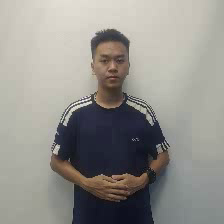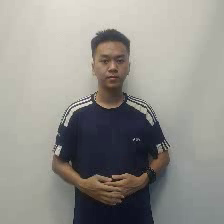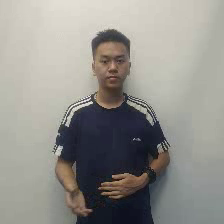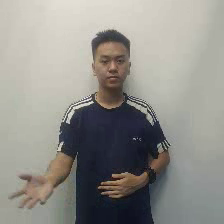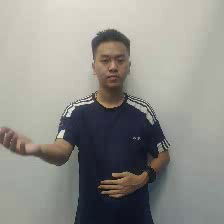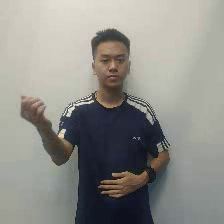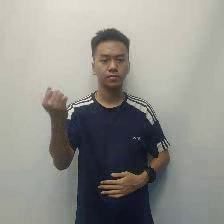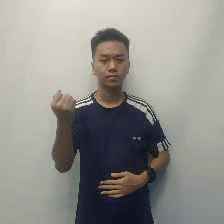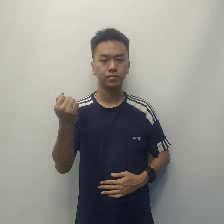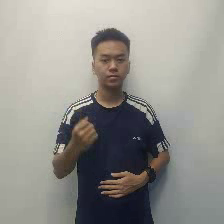Sử dụng